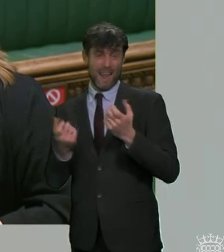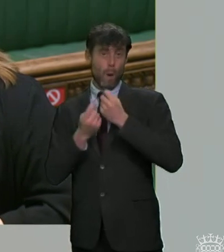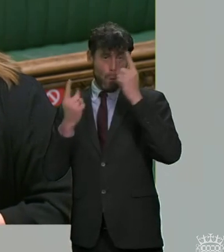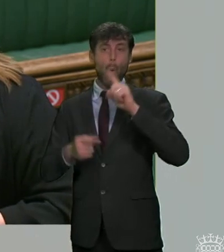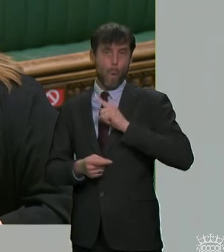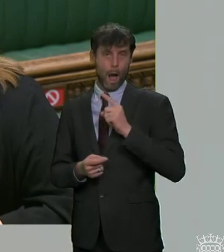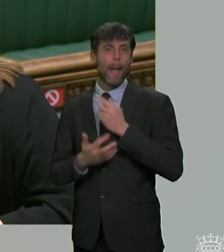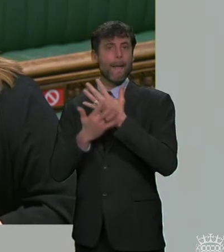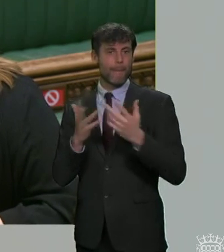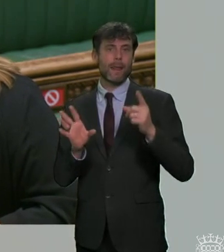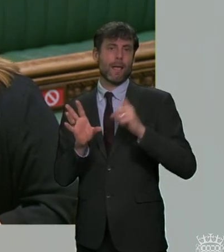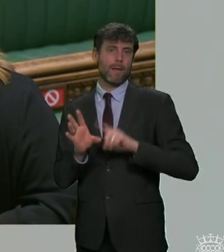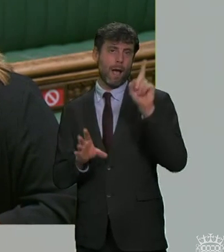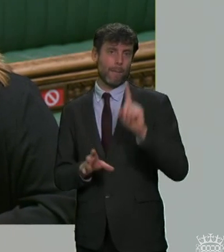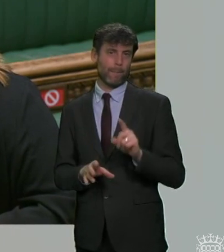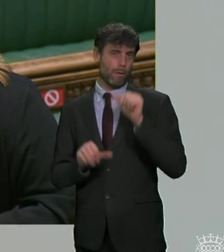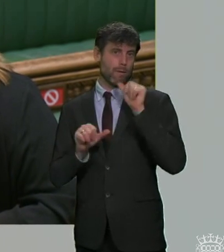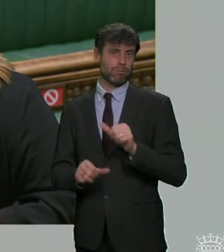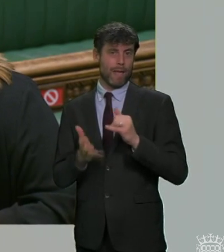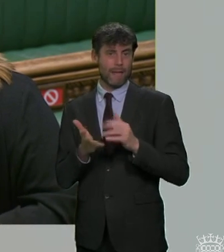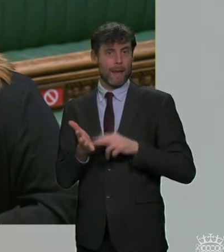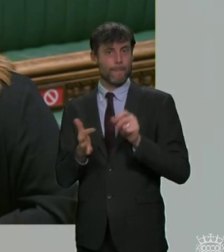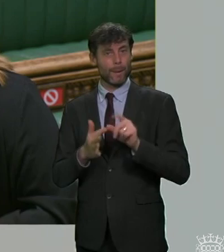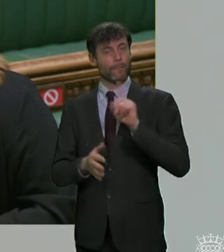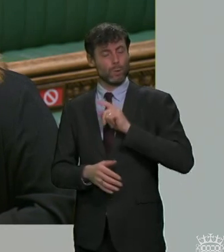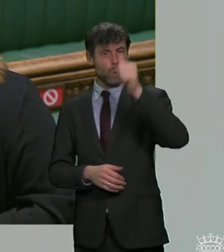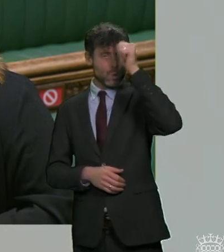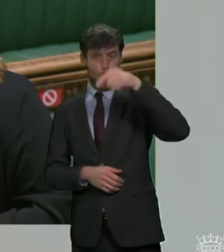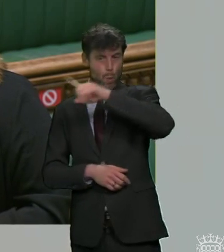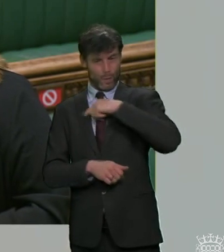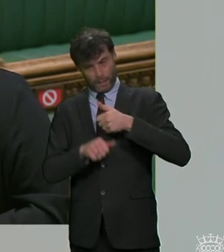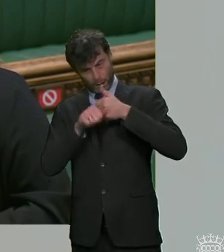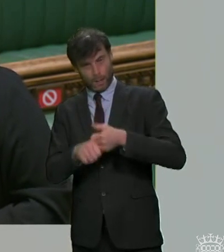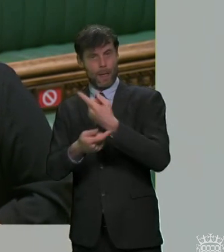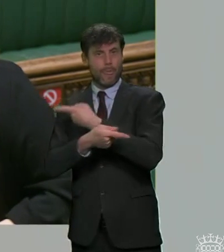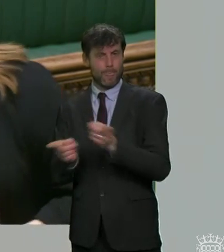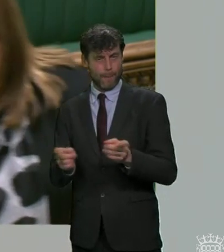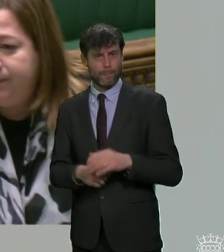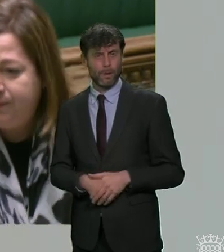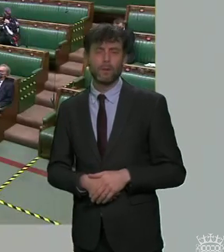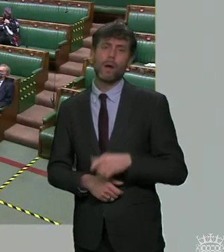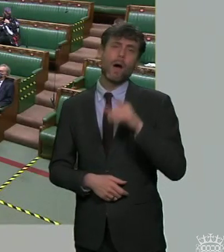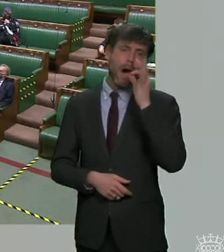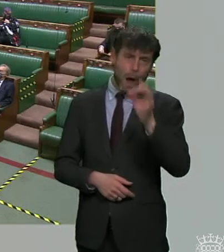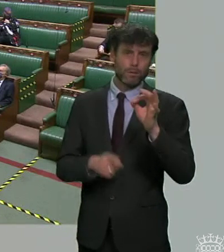Prime Minister, will you think again, do the right thing, engage with our EU friends and rejoin Erasmus?